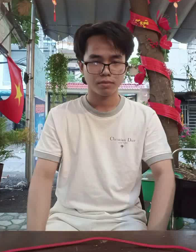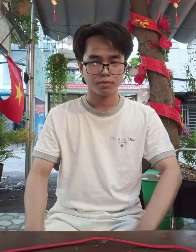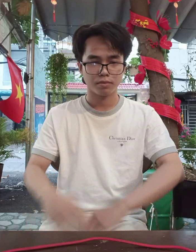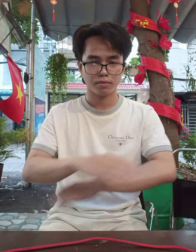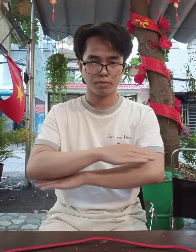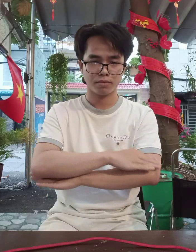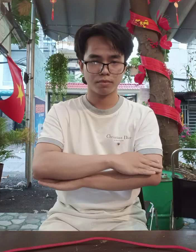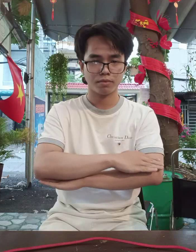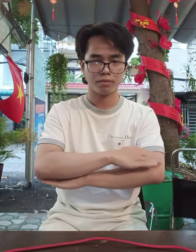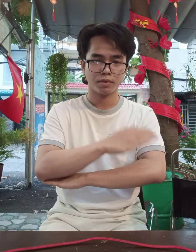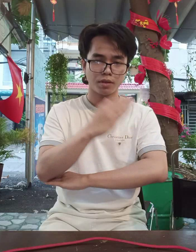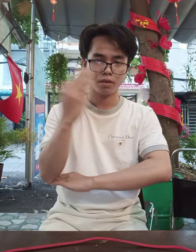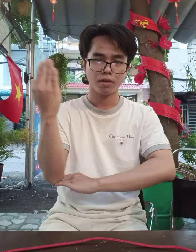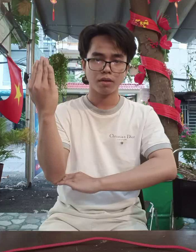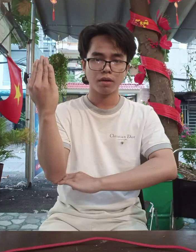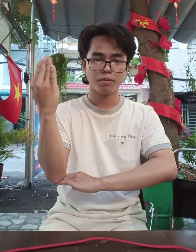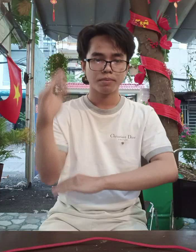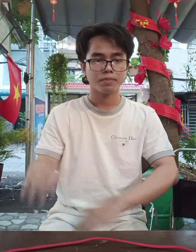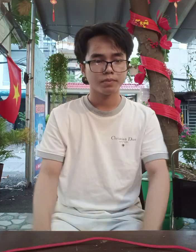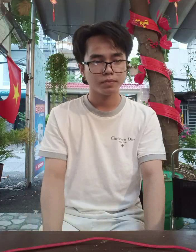buoi sang